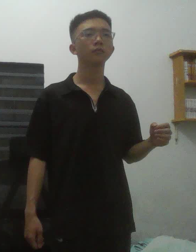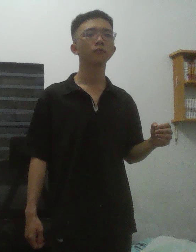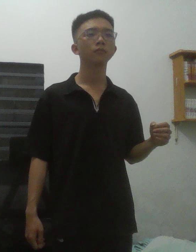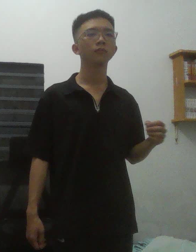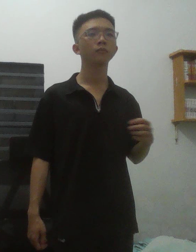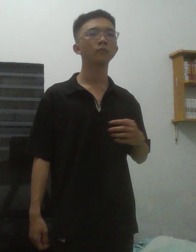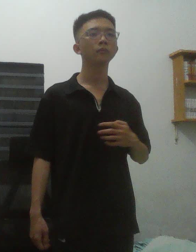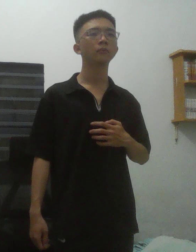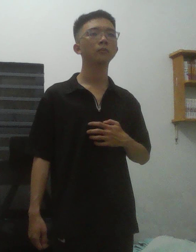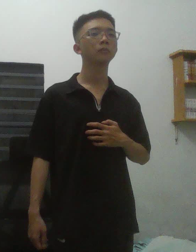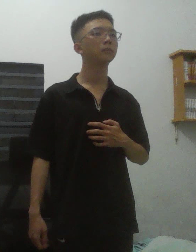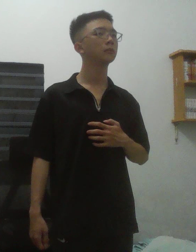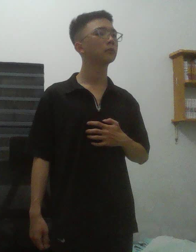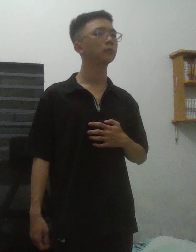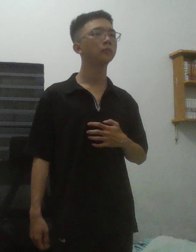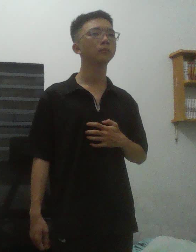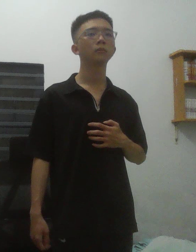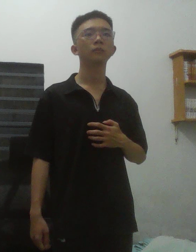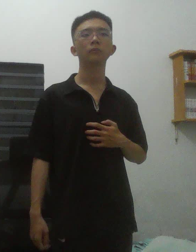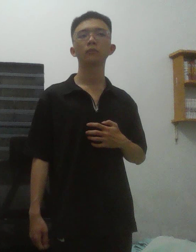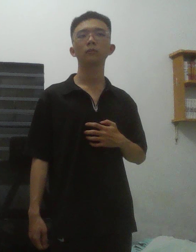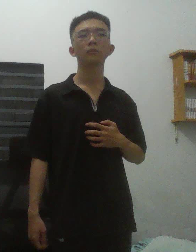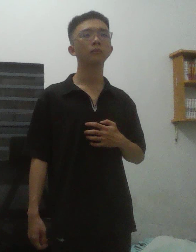khong thich